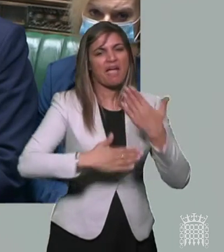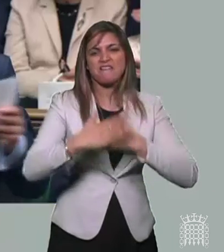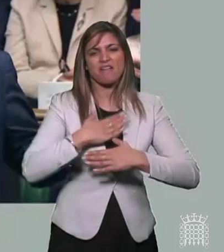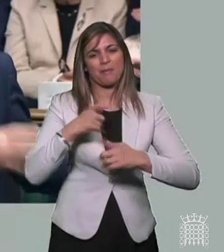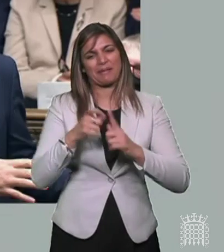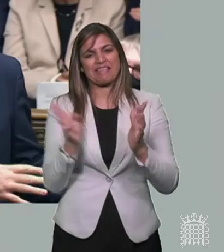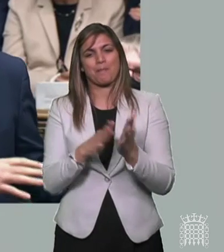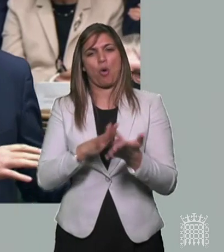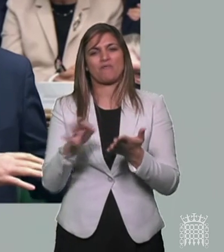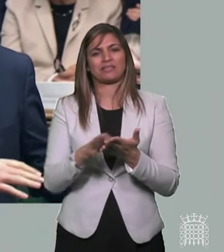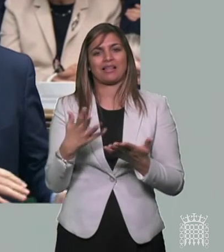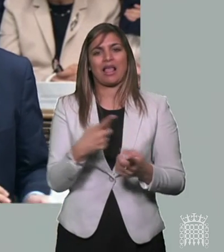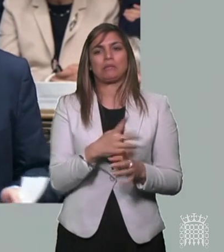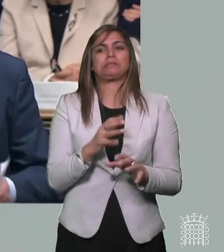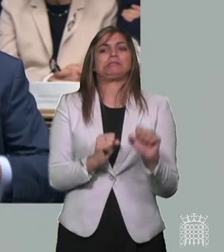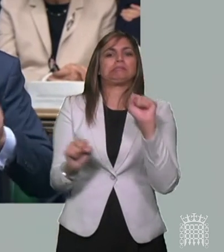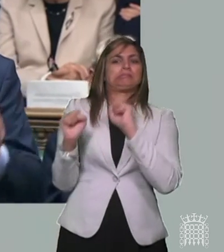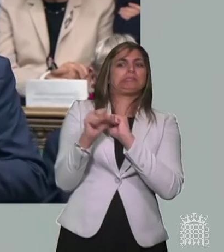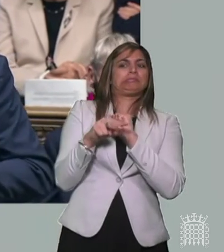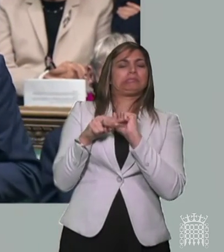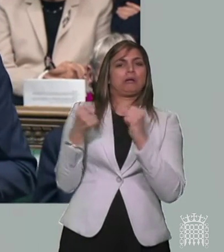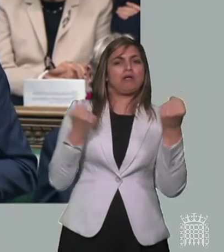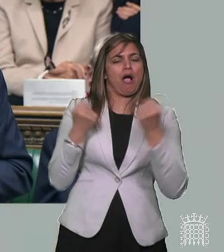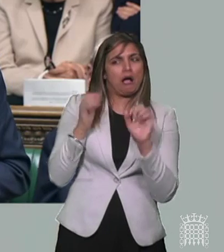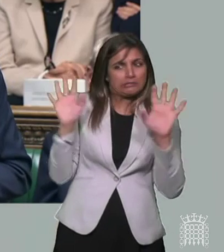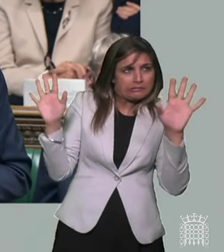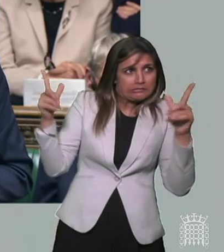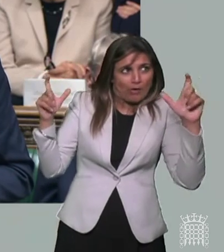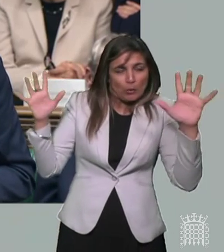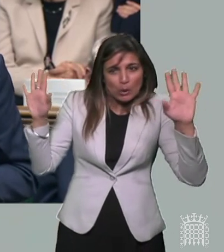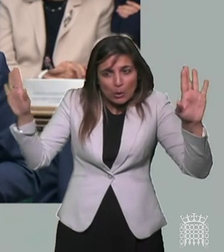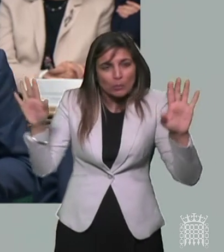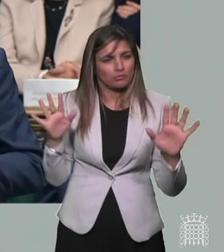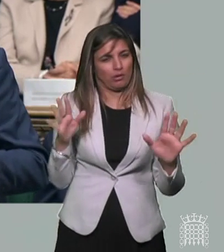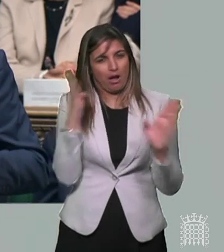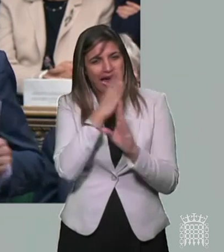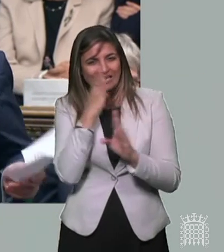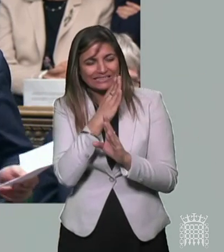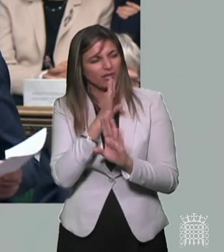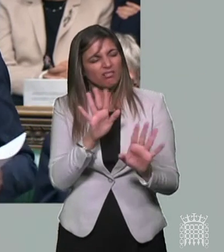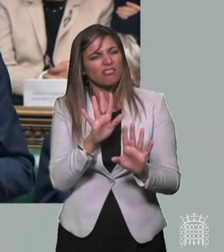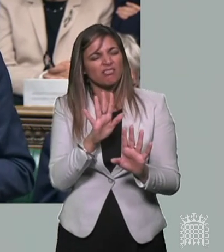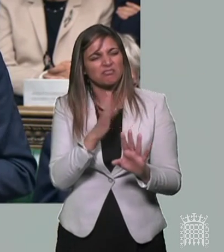He is now forced to lie down in the back of his car to keep away from photographers.